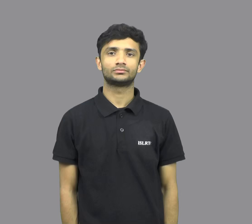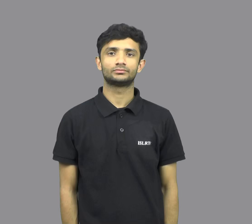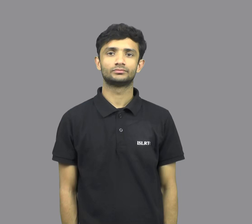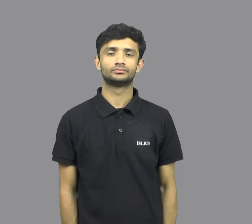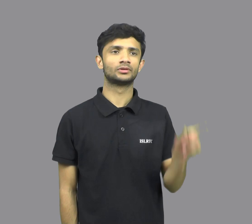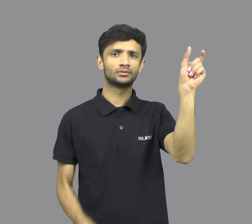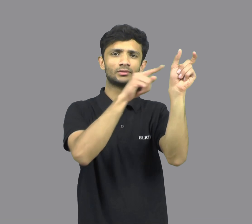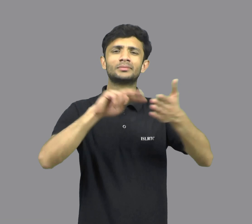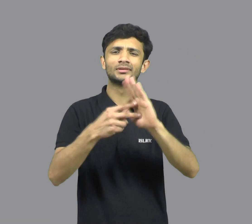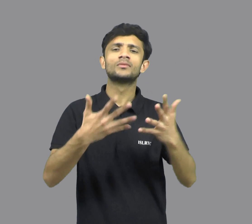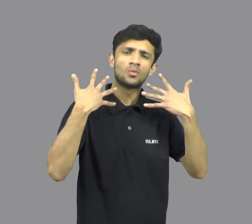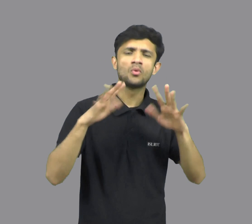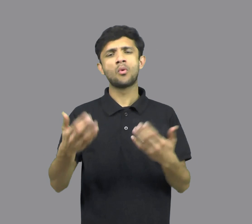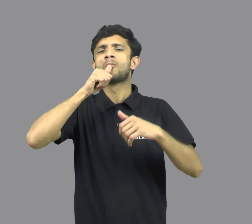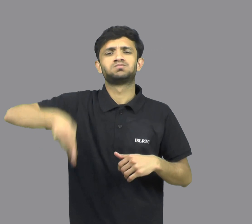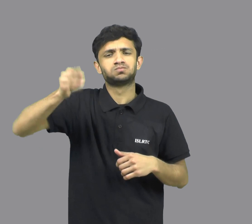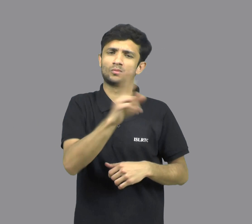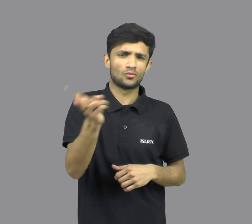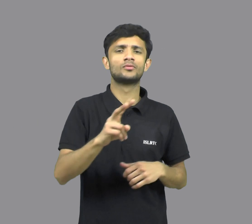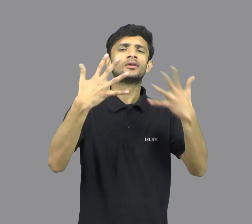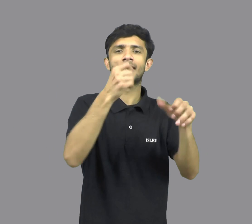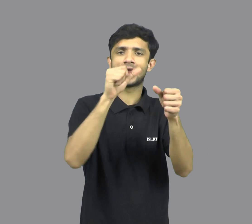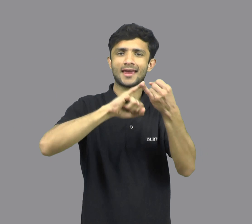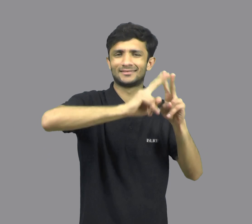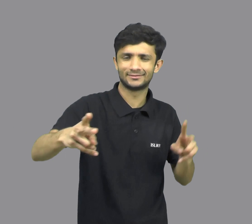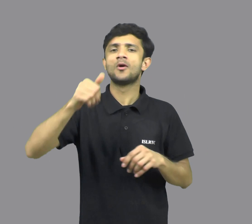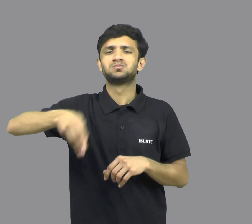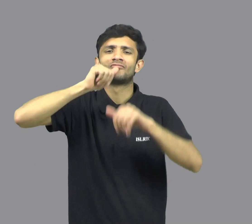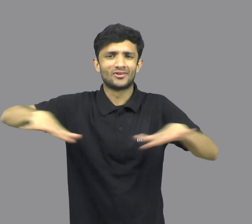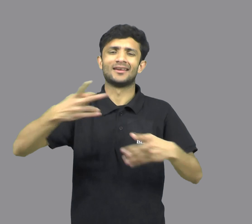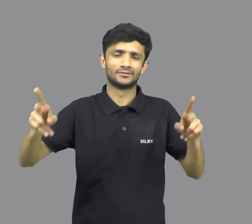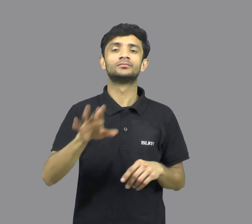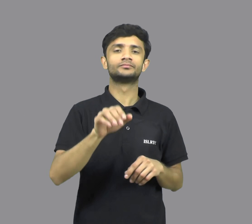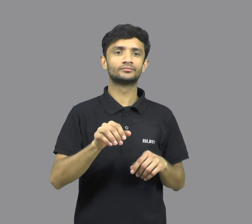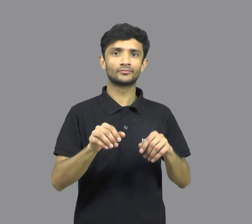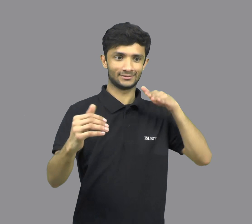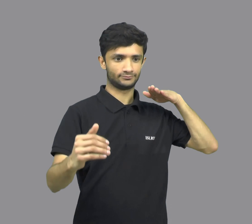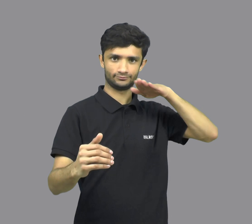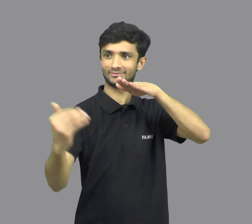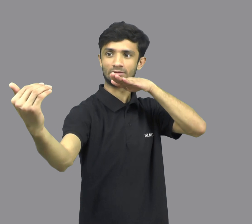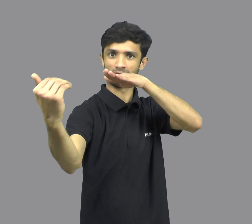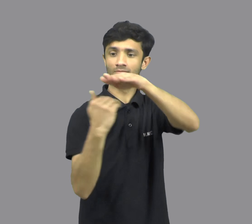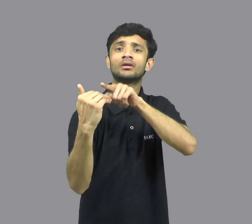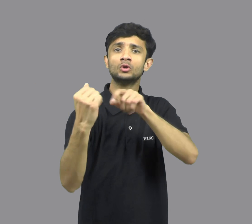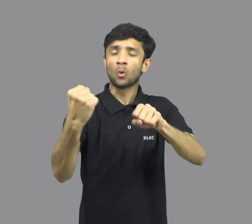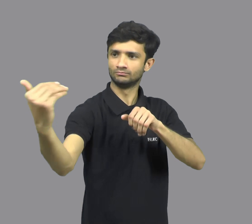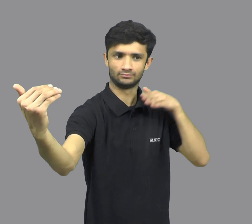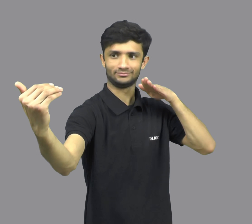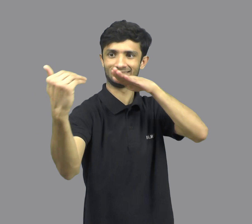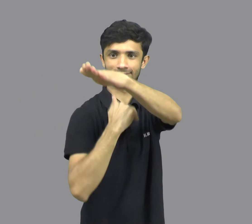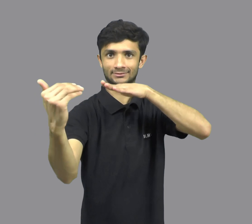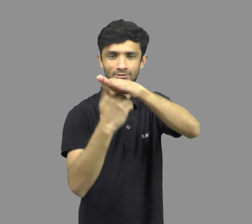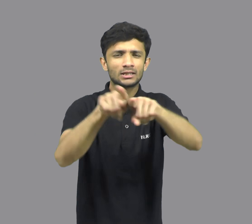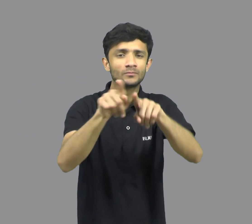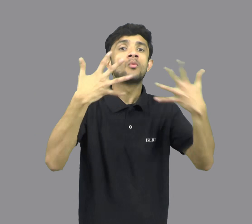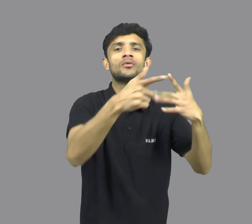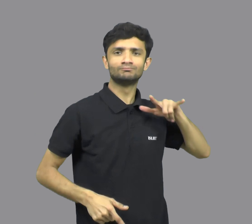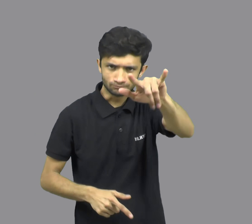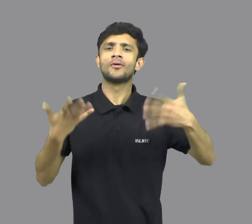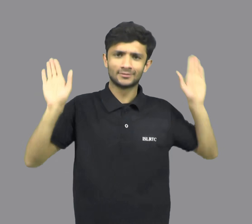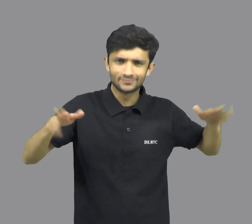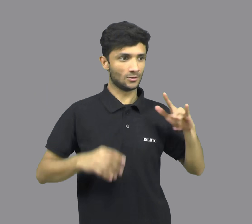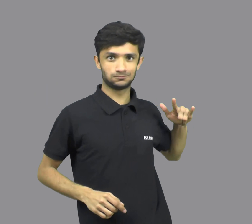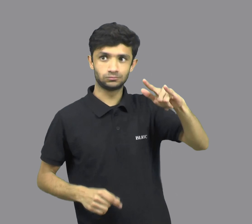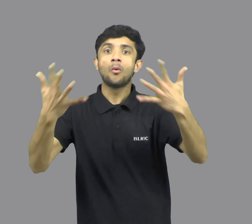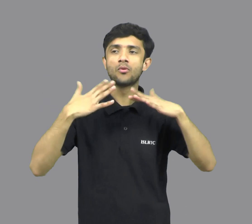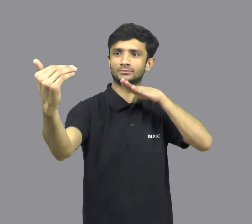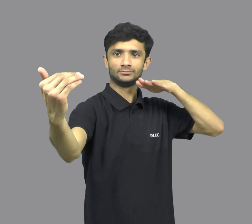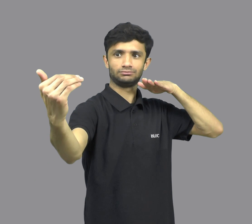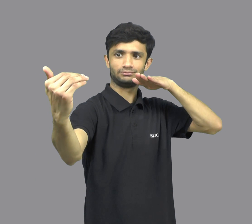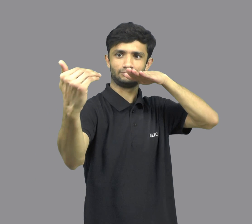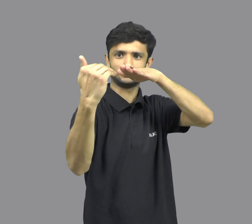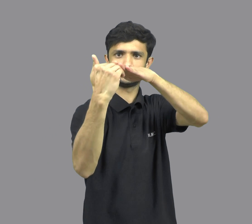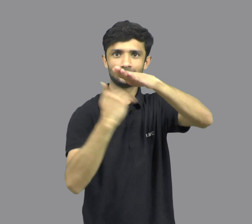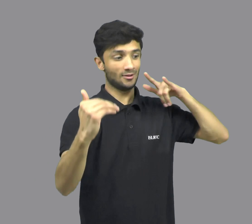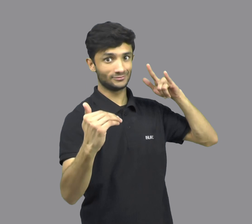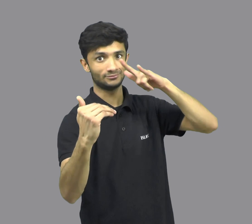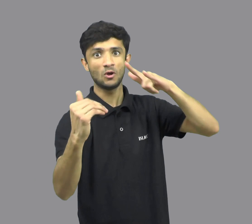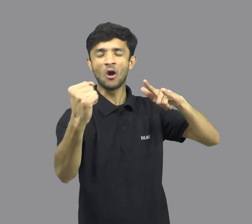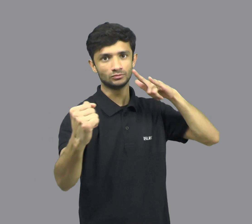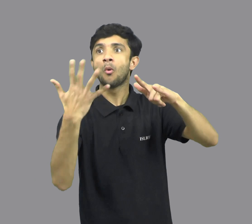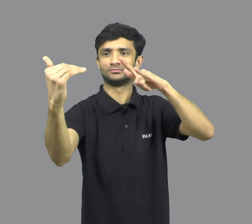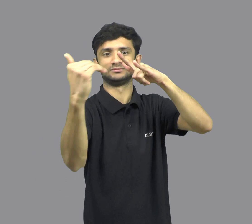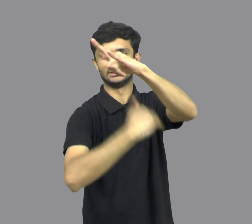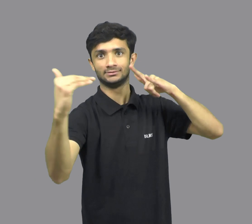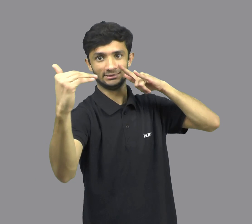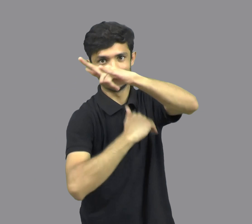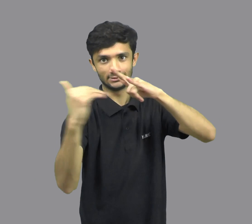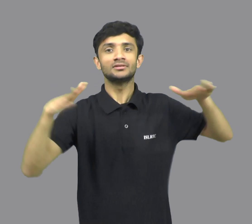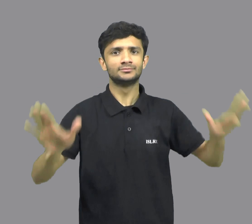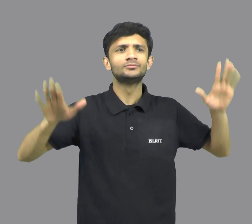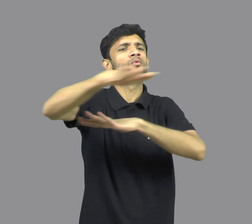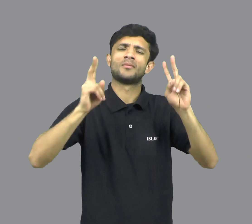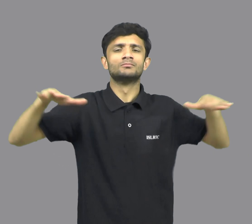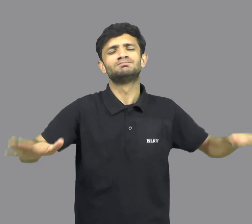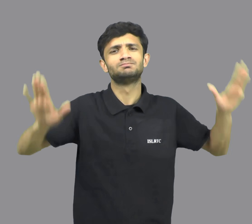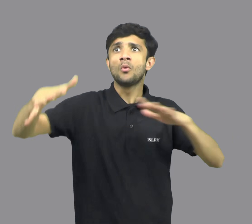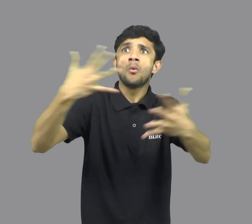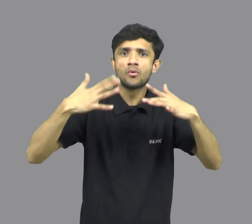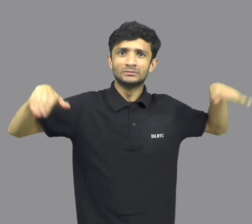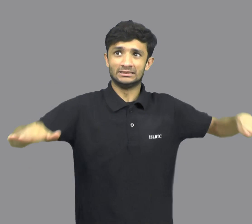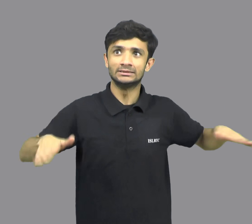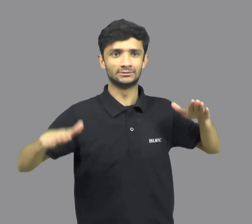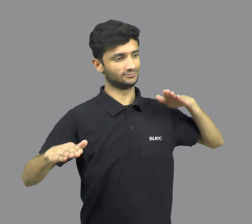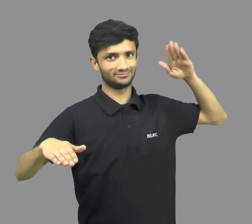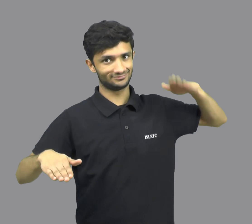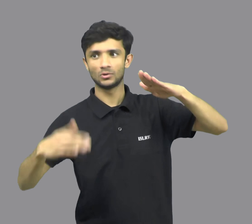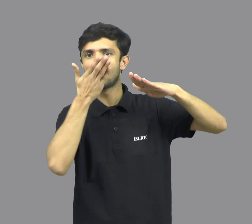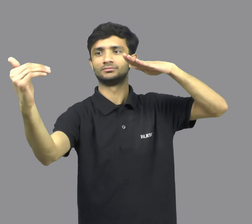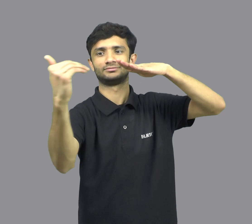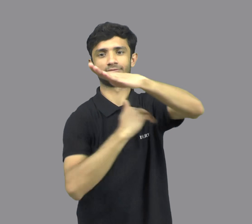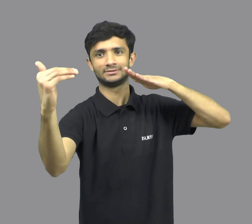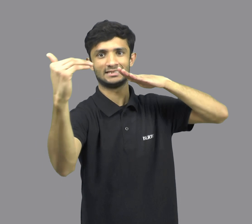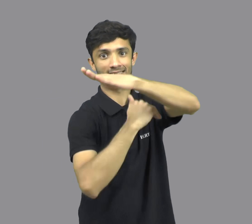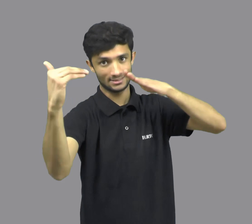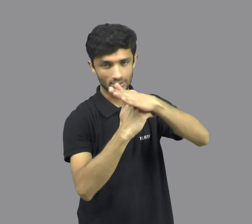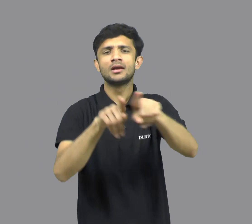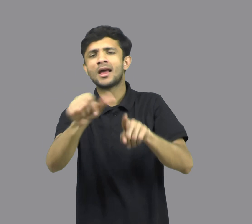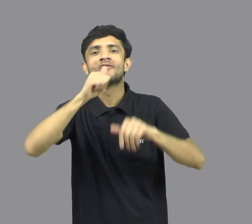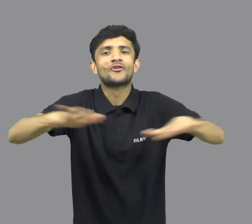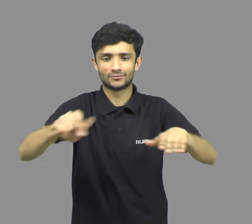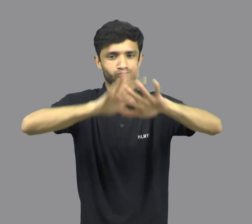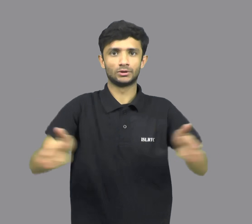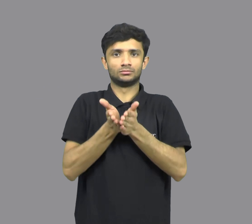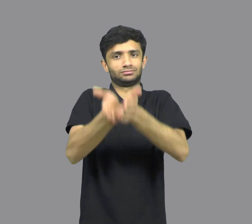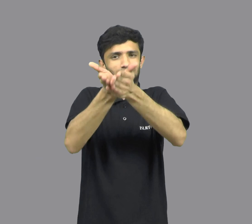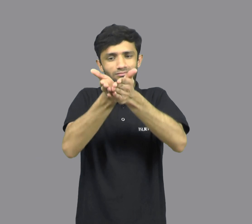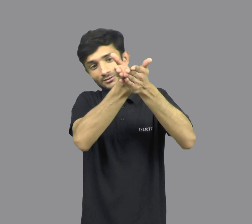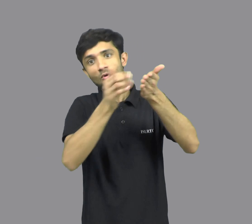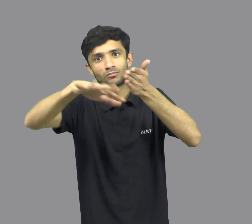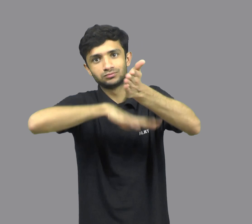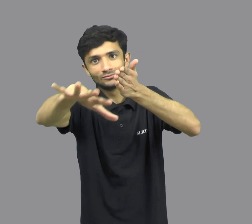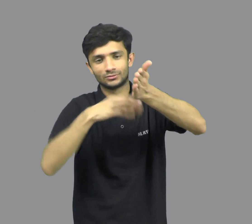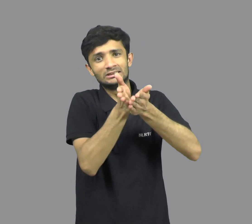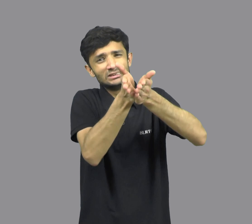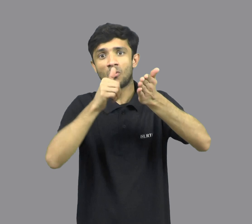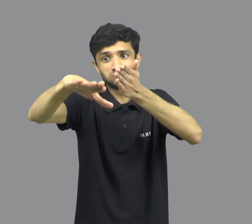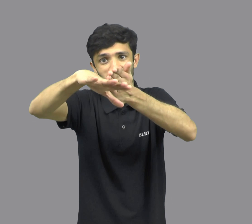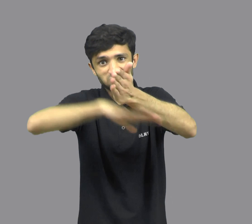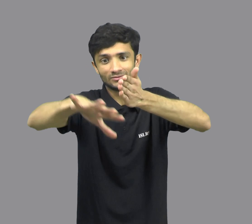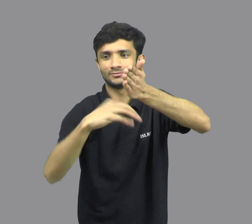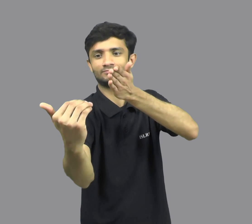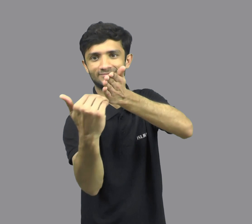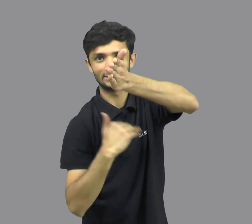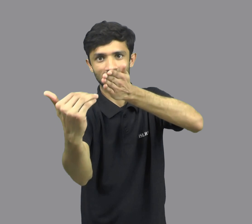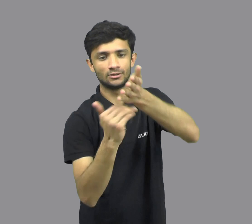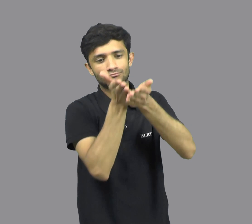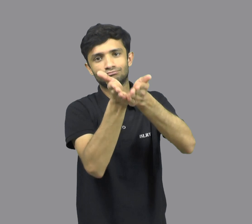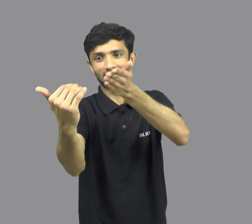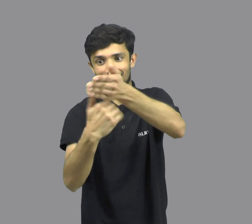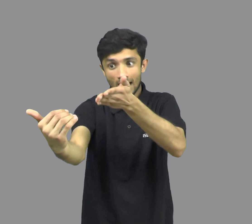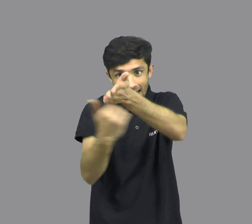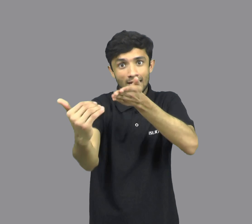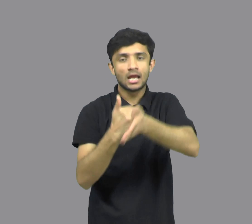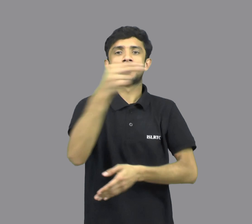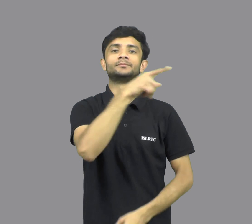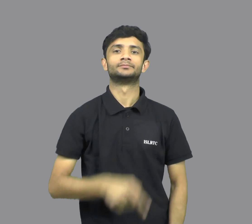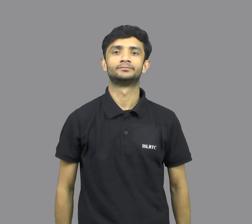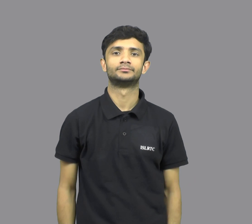Fluid Friction